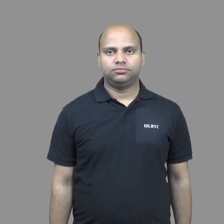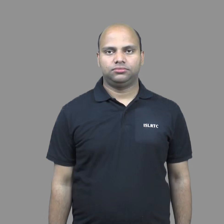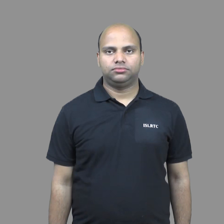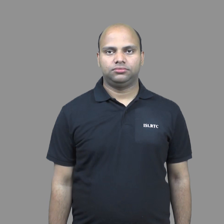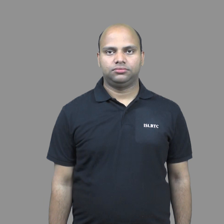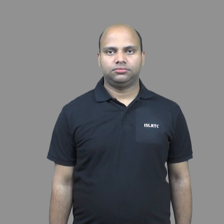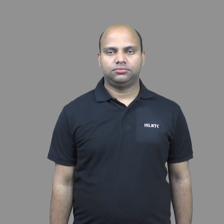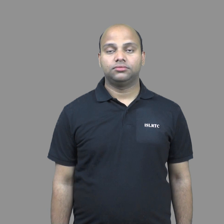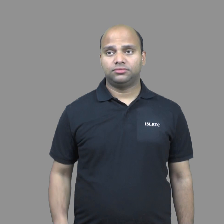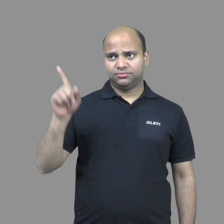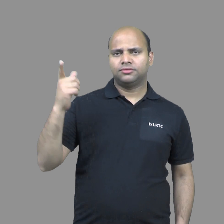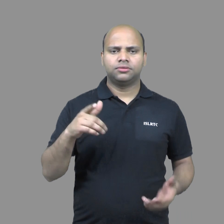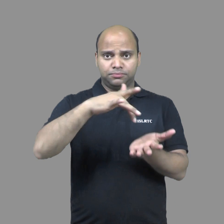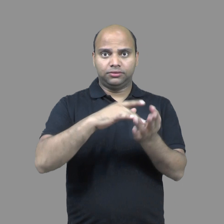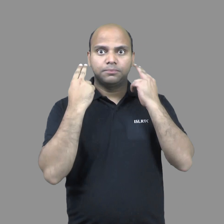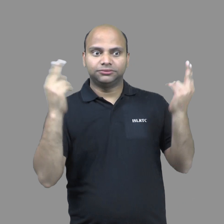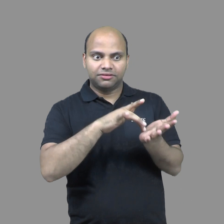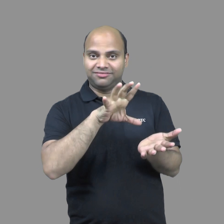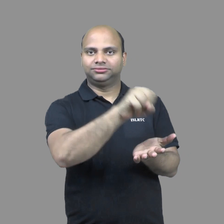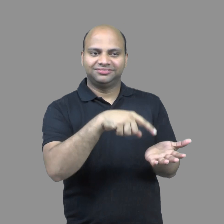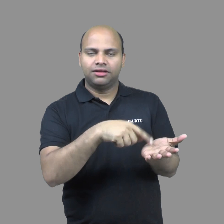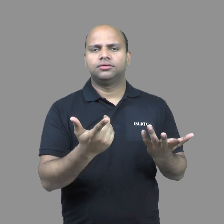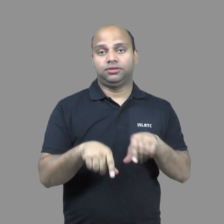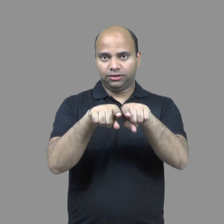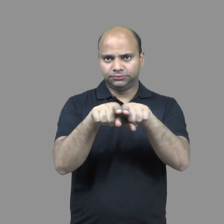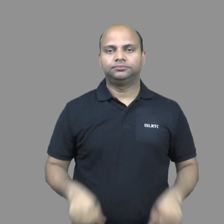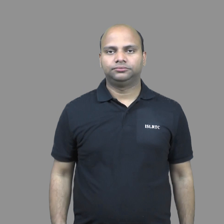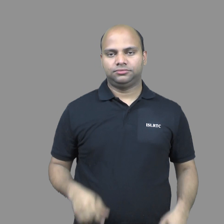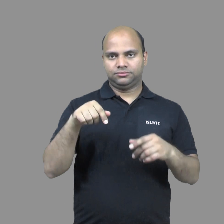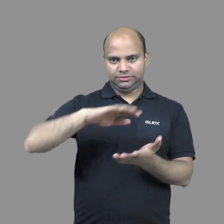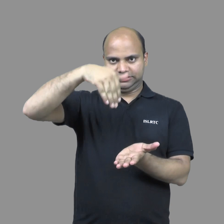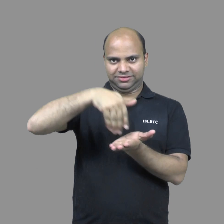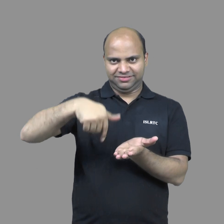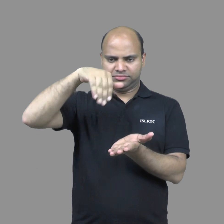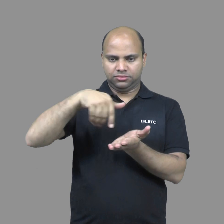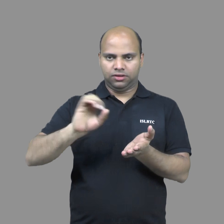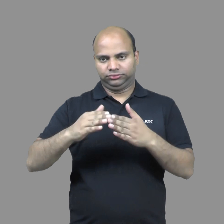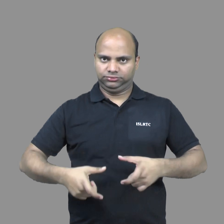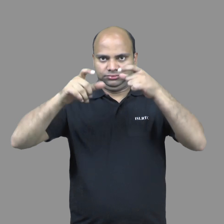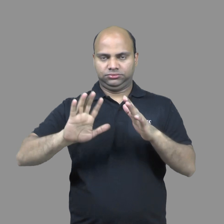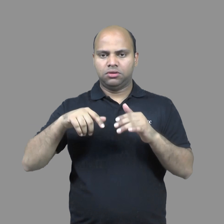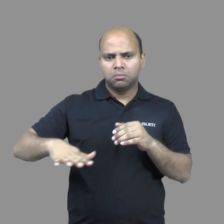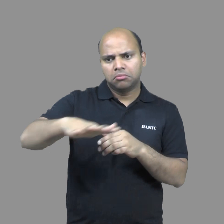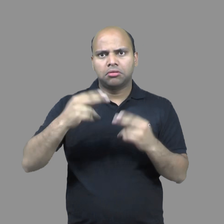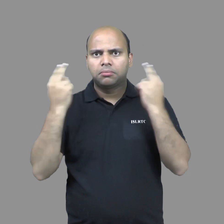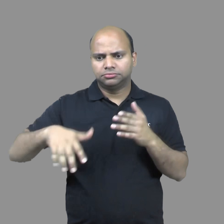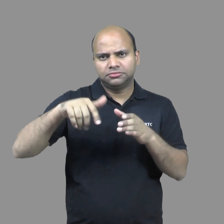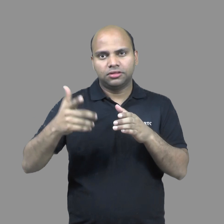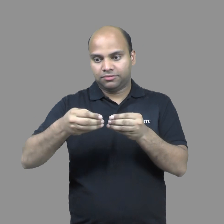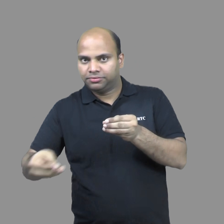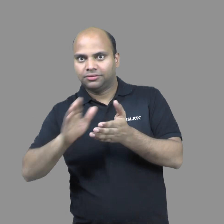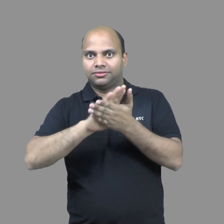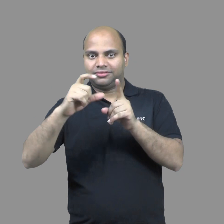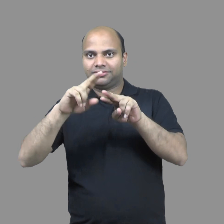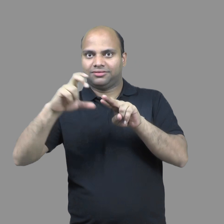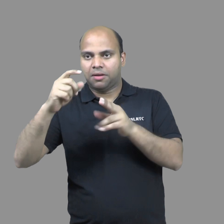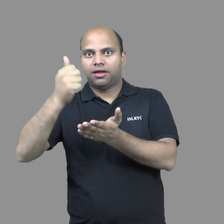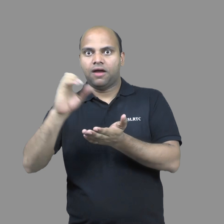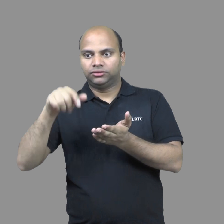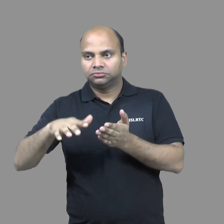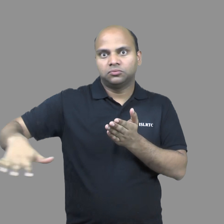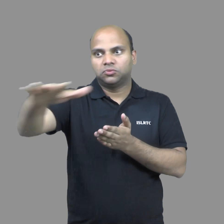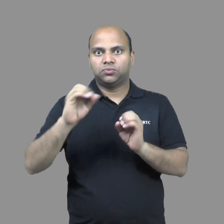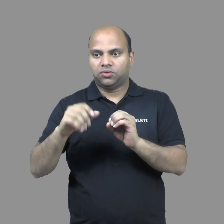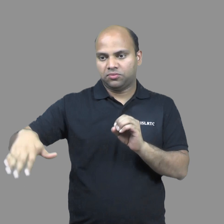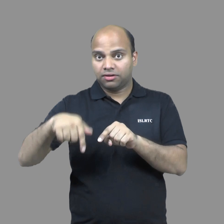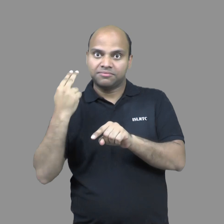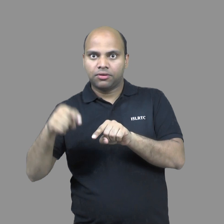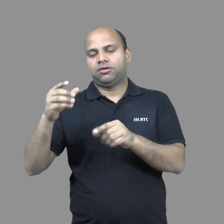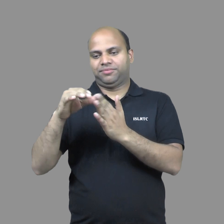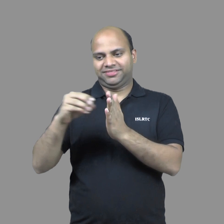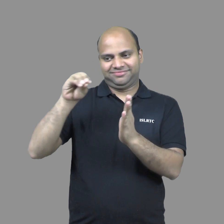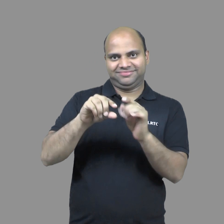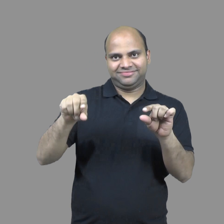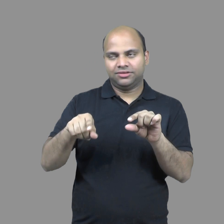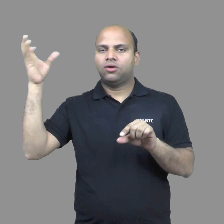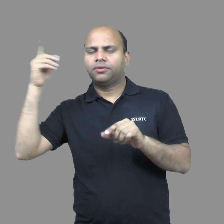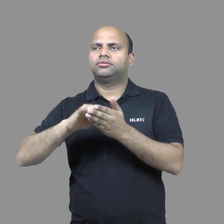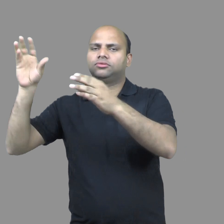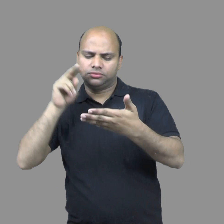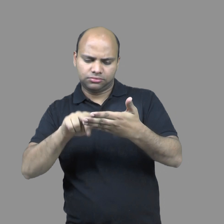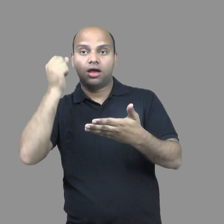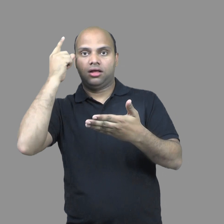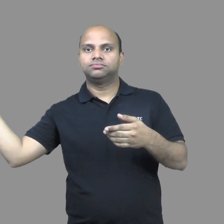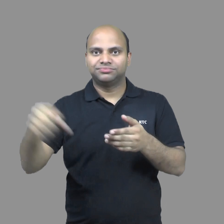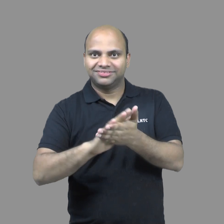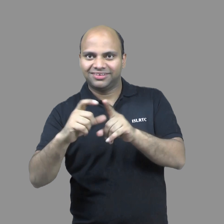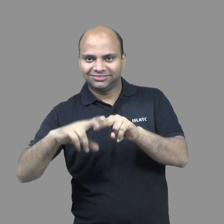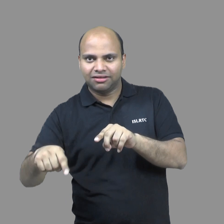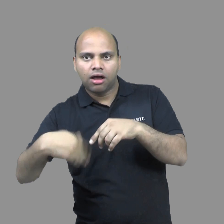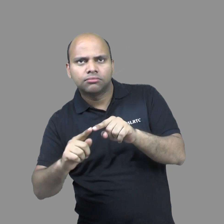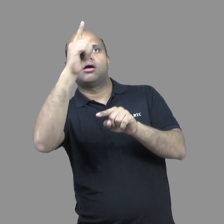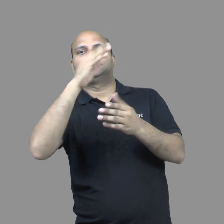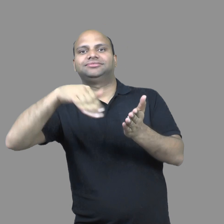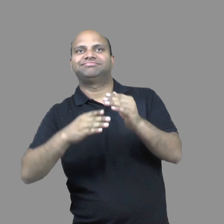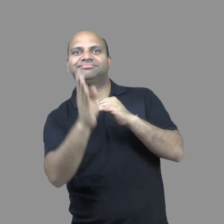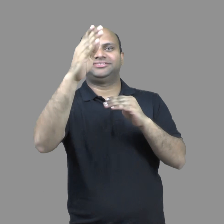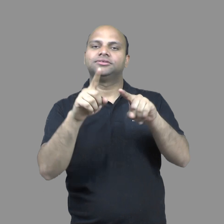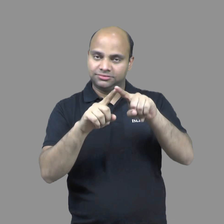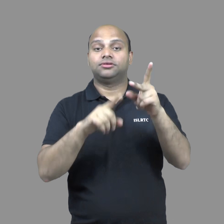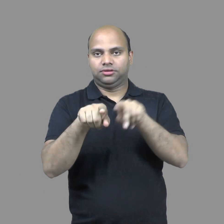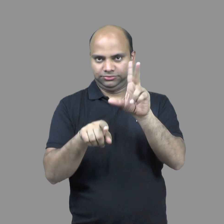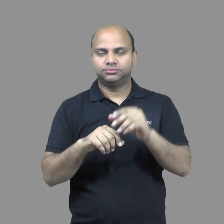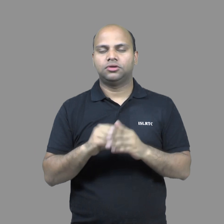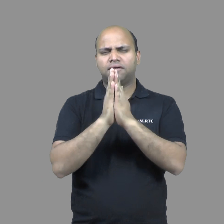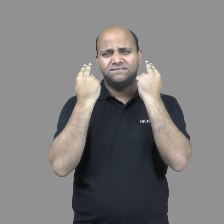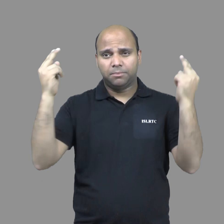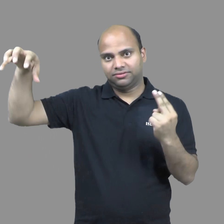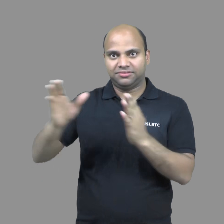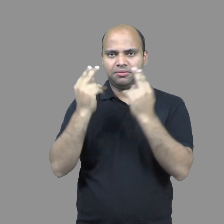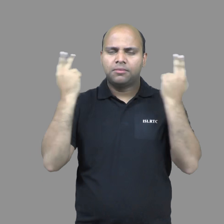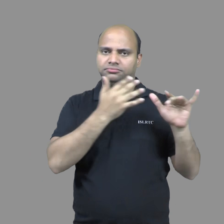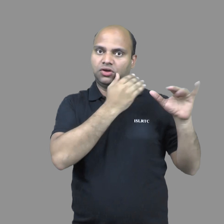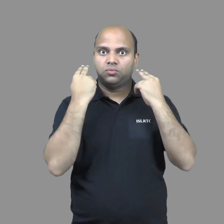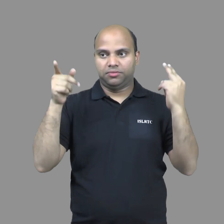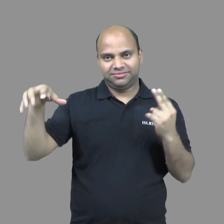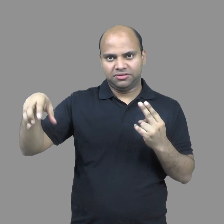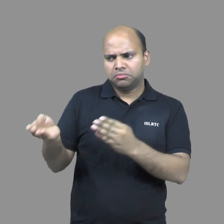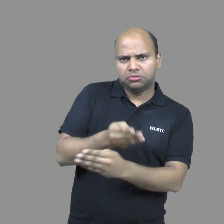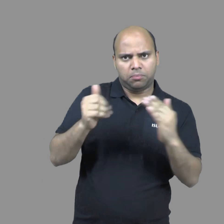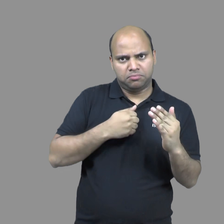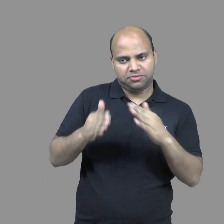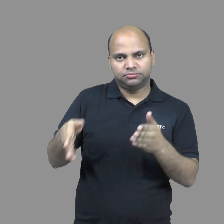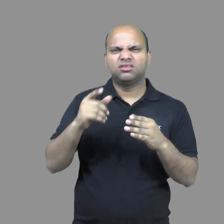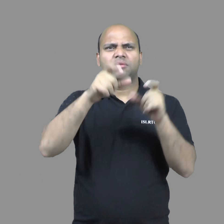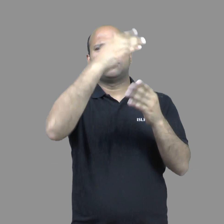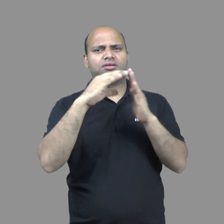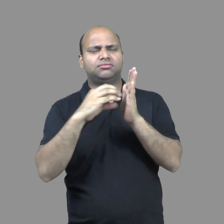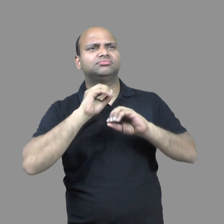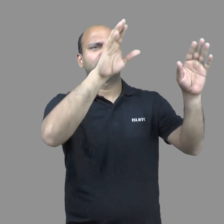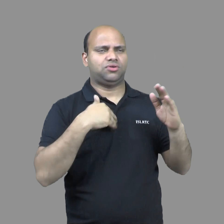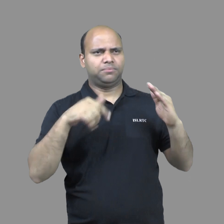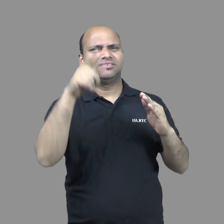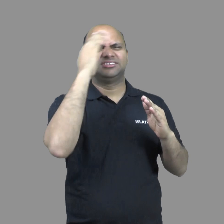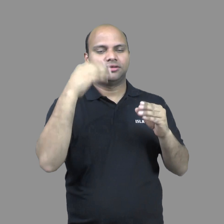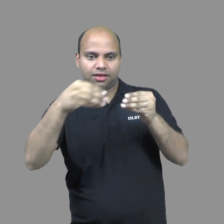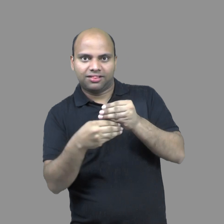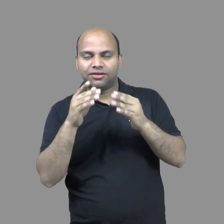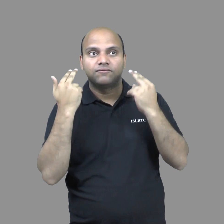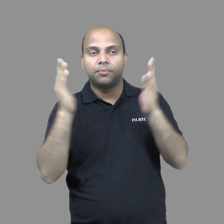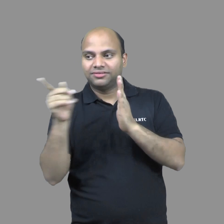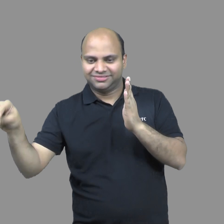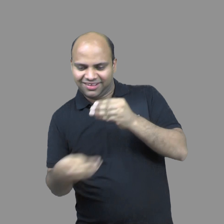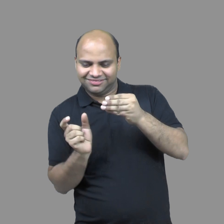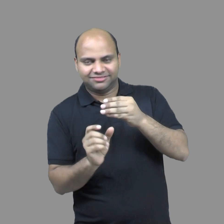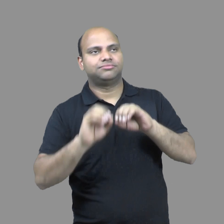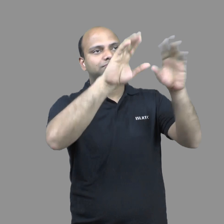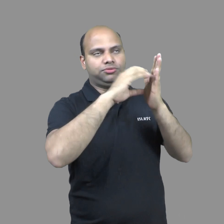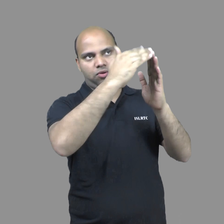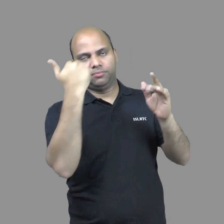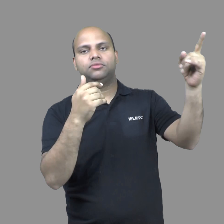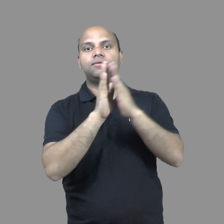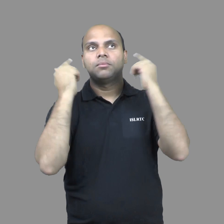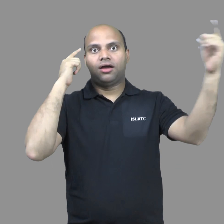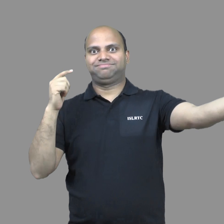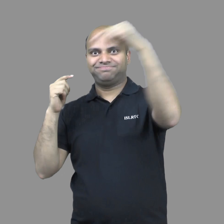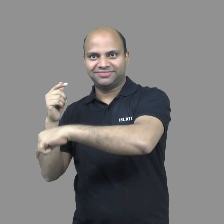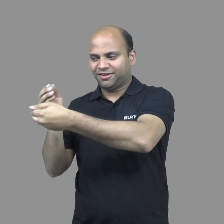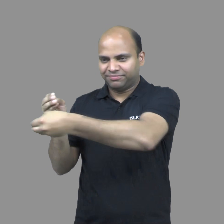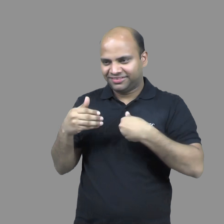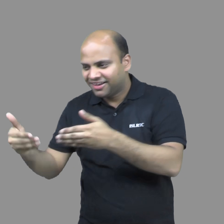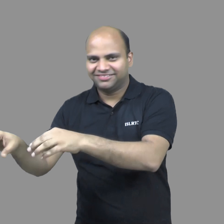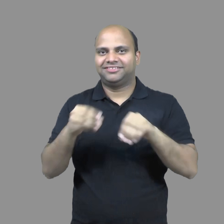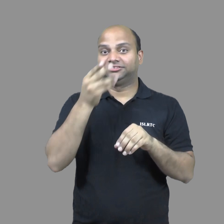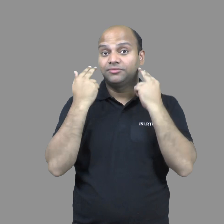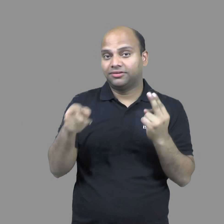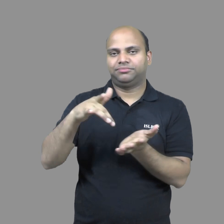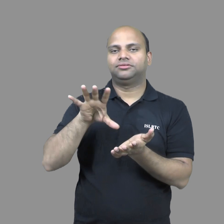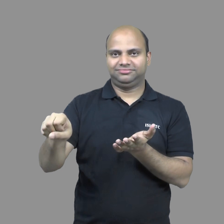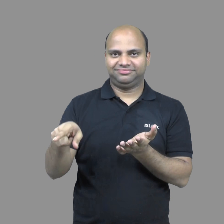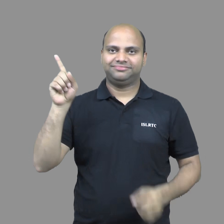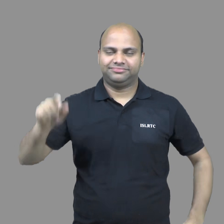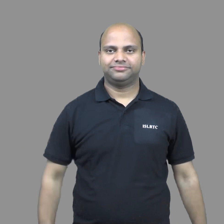Landmark